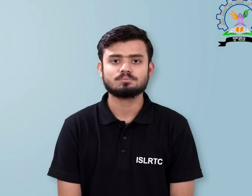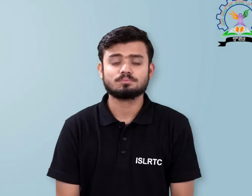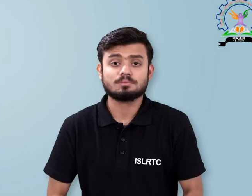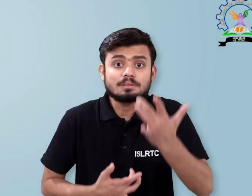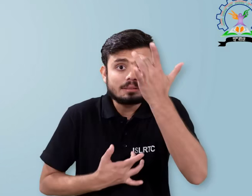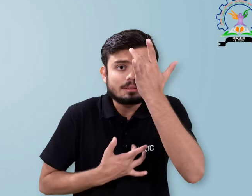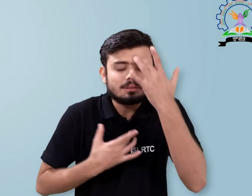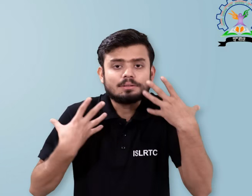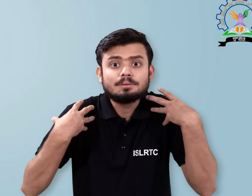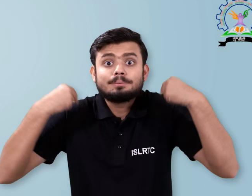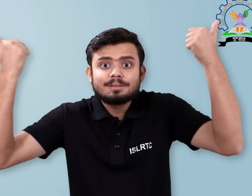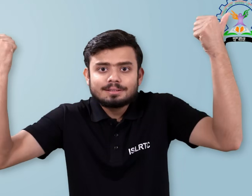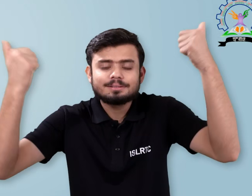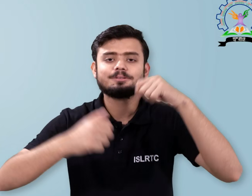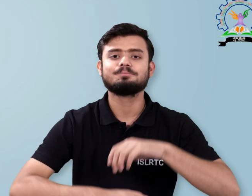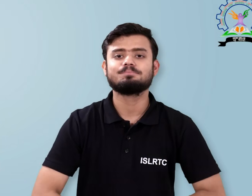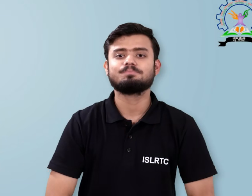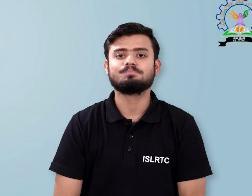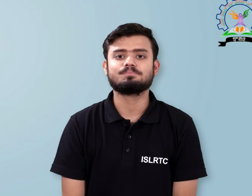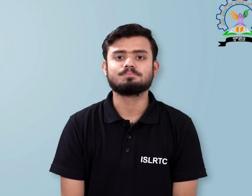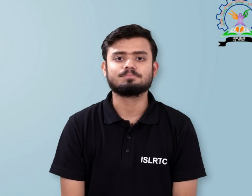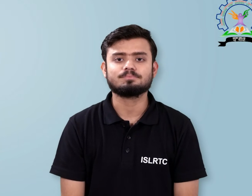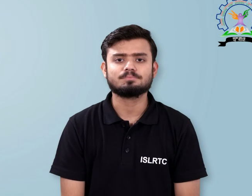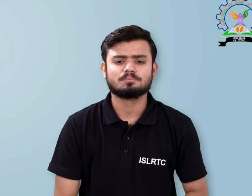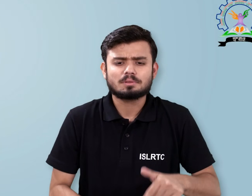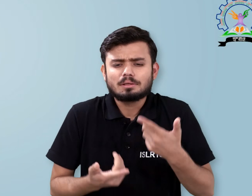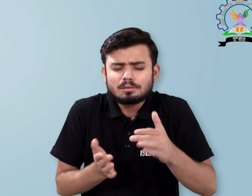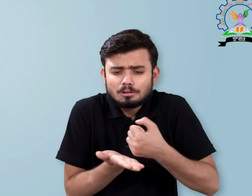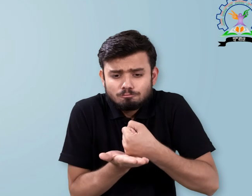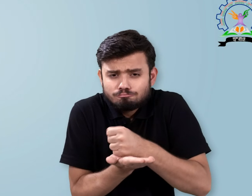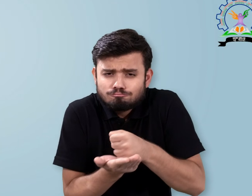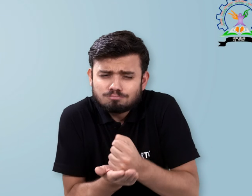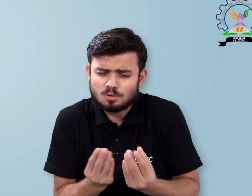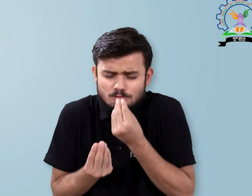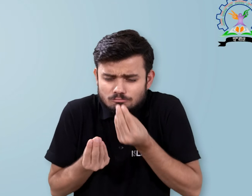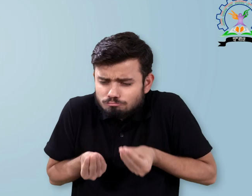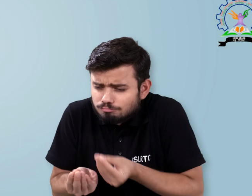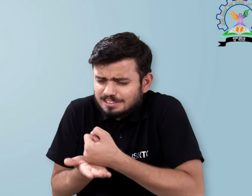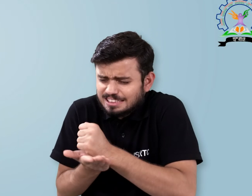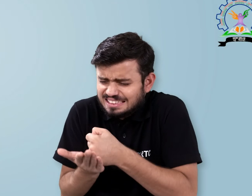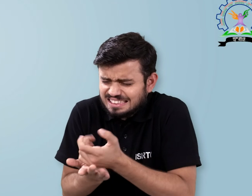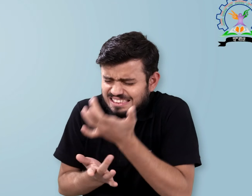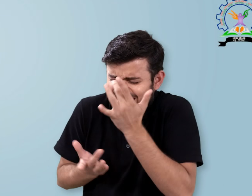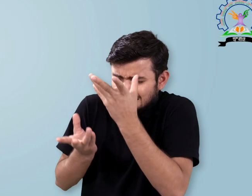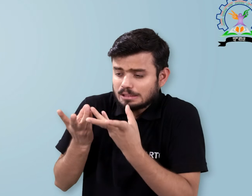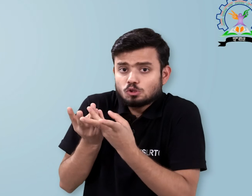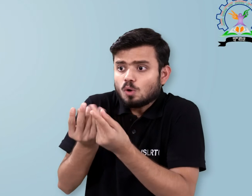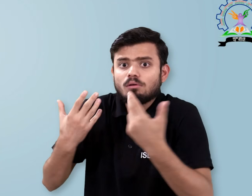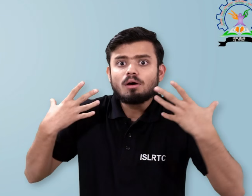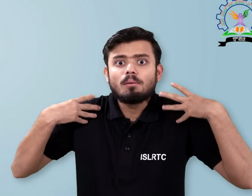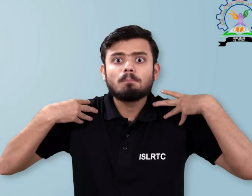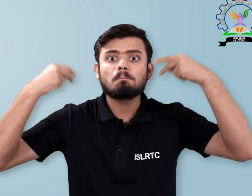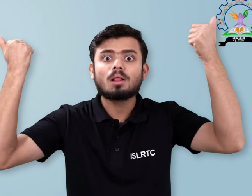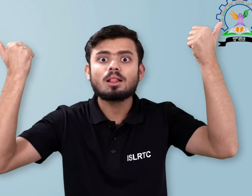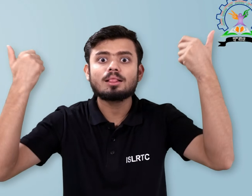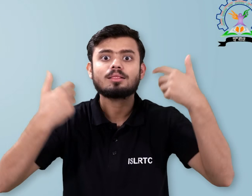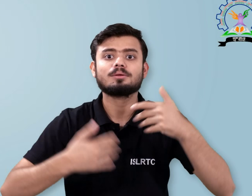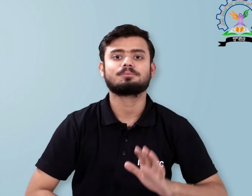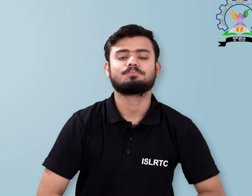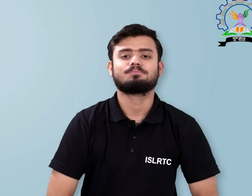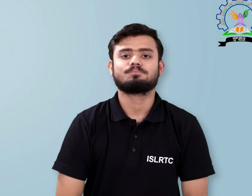Healer Someone who uses traditional practices to relieve or heal diseases.